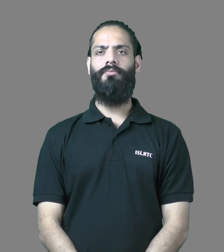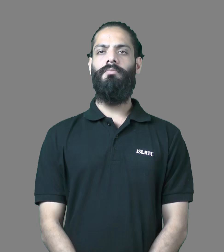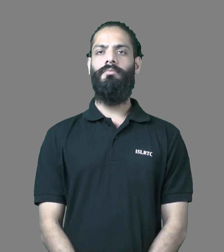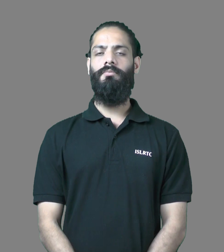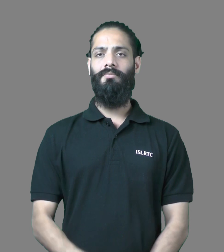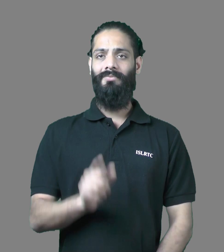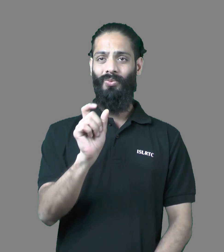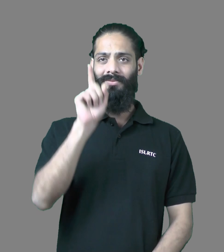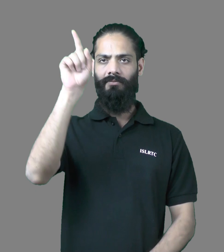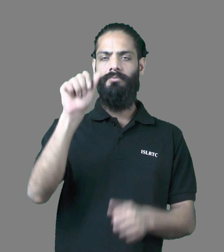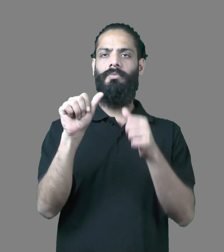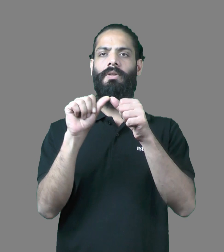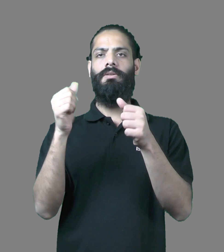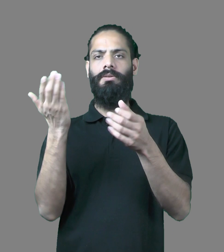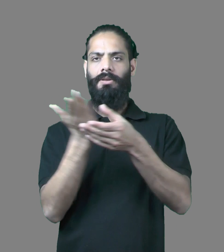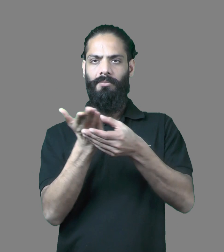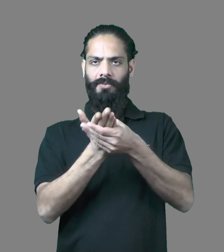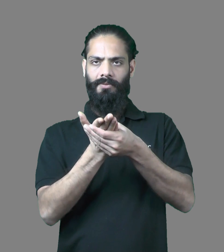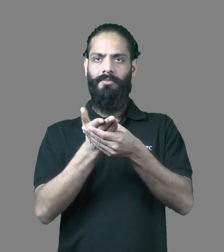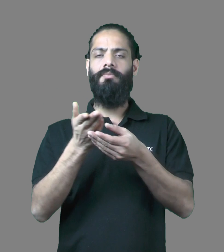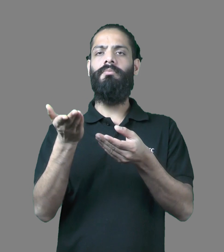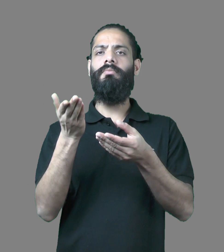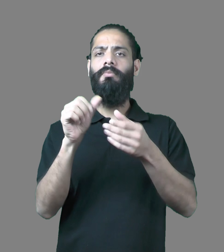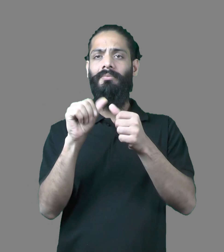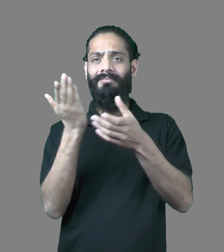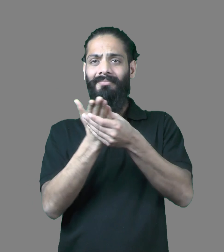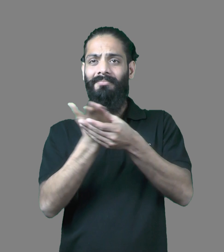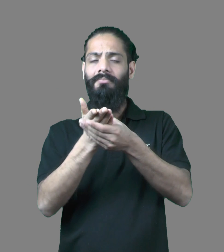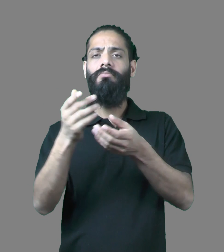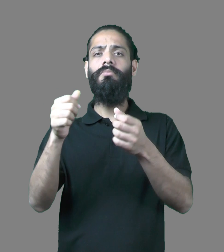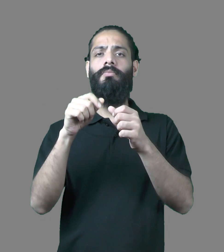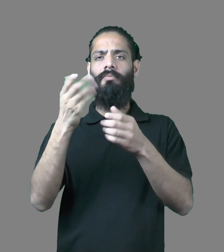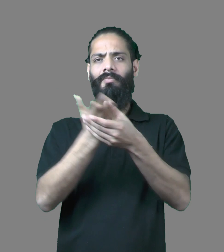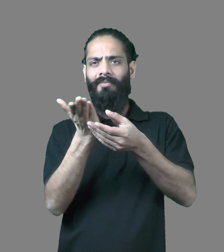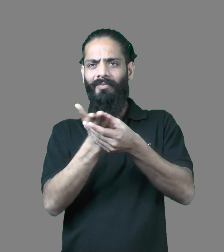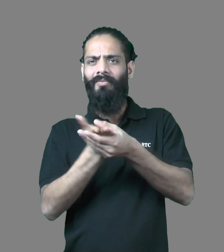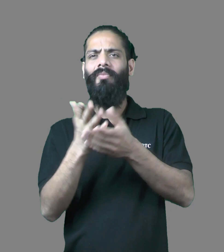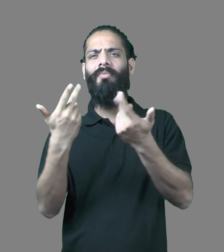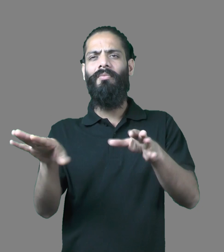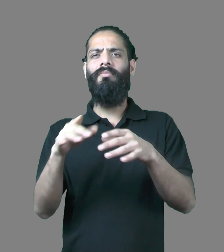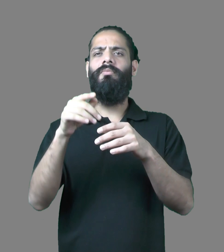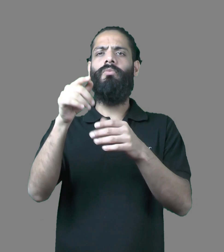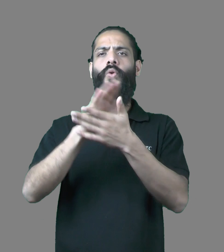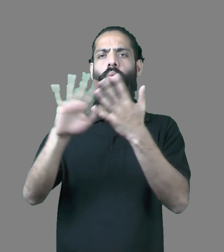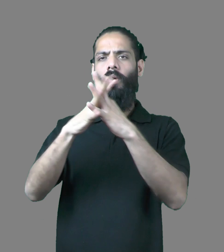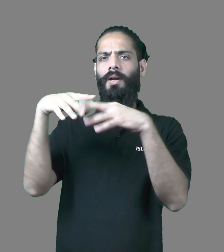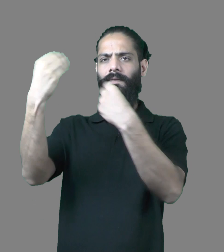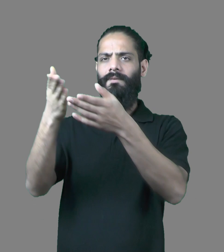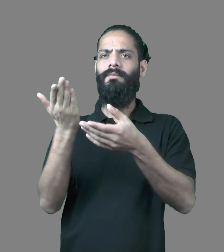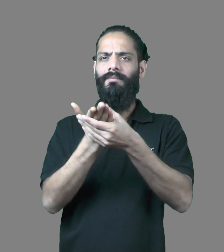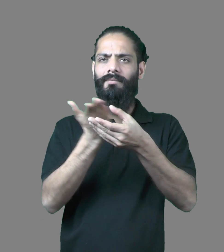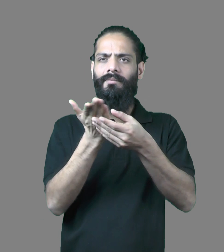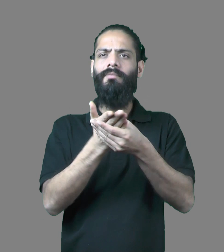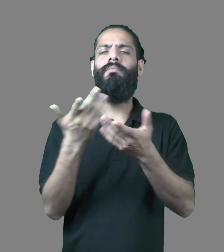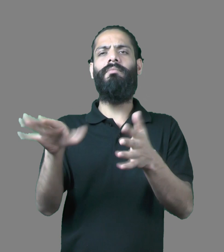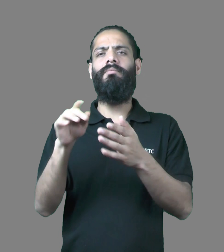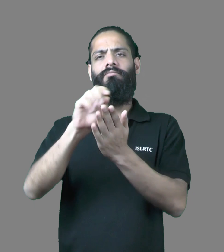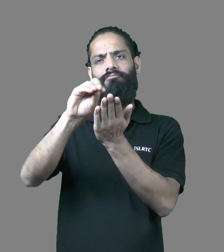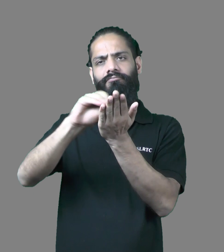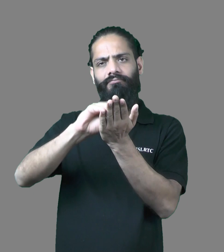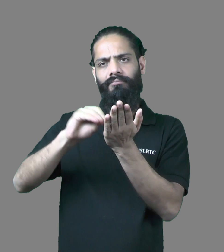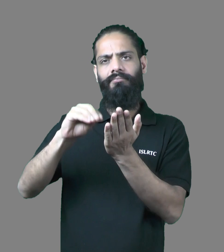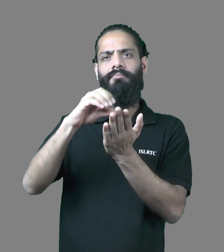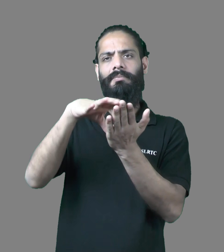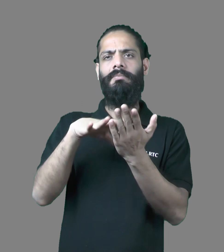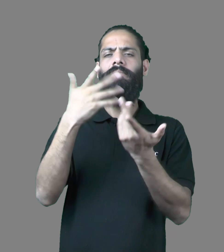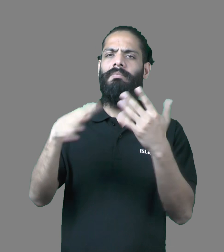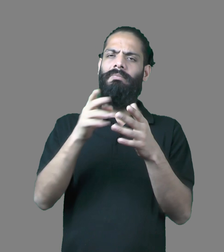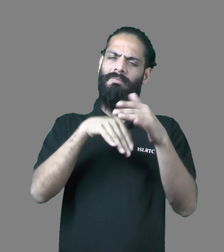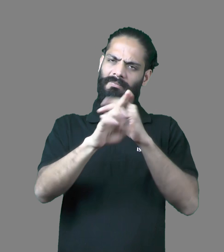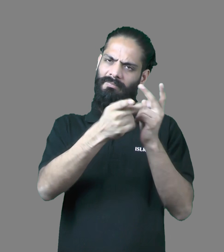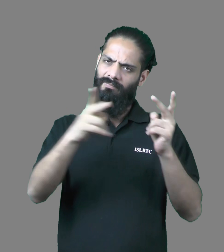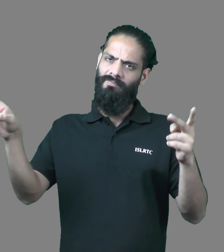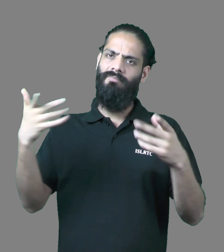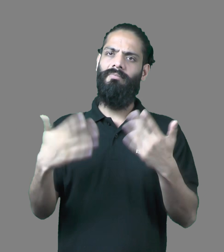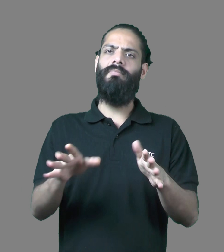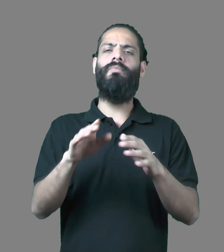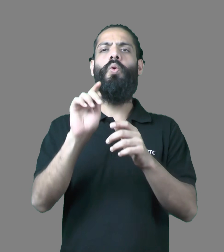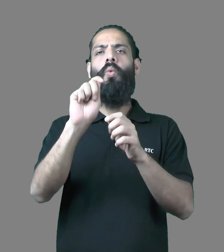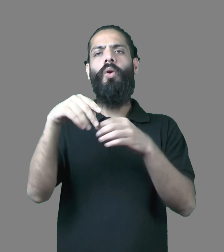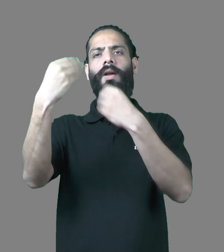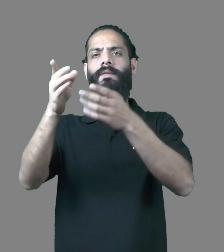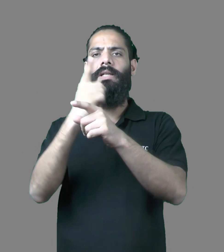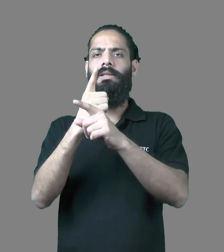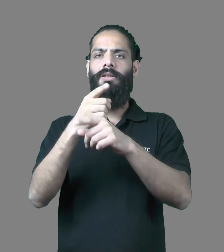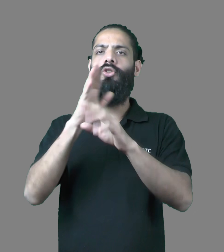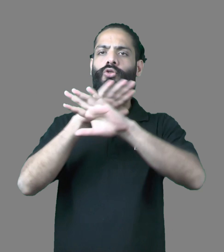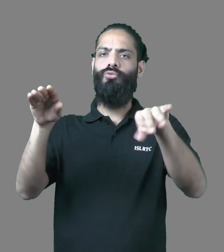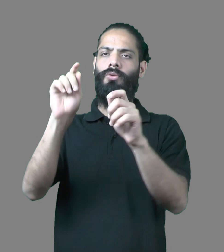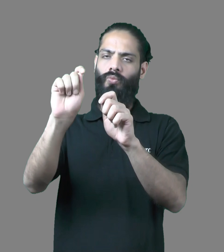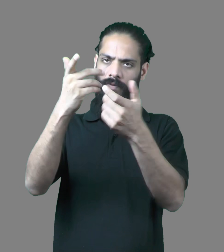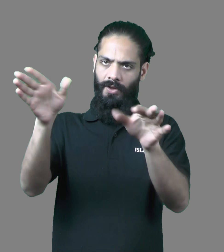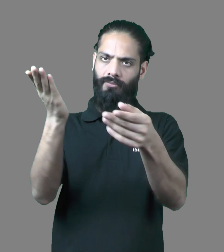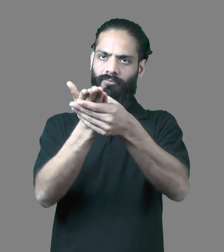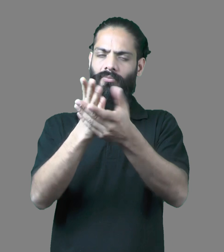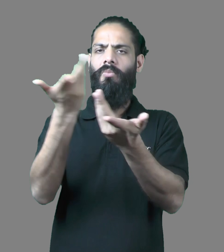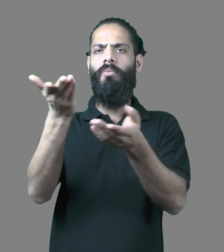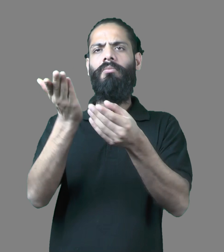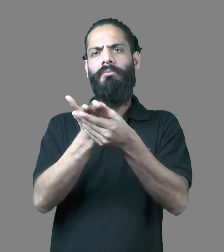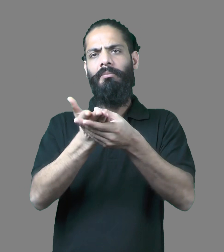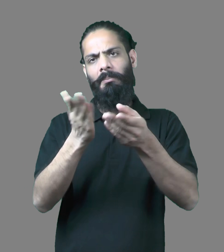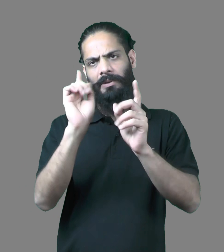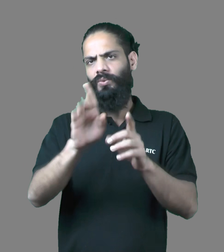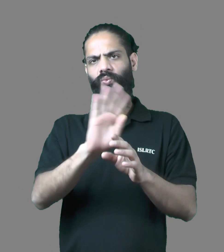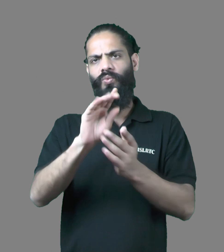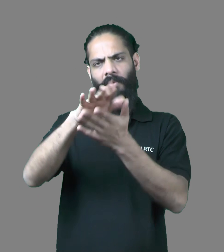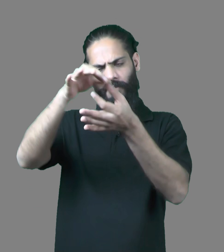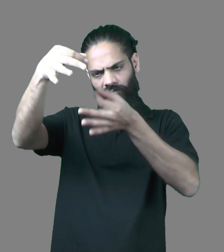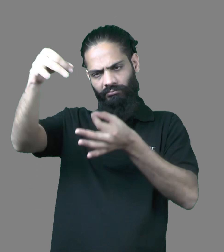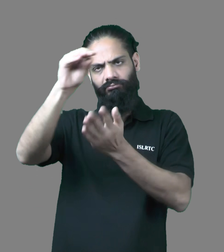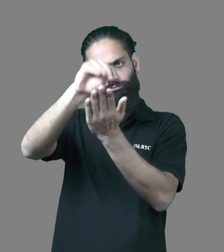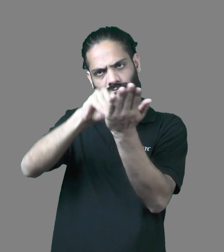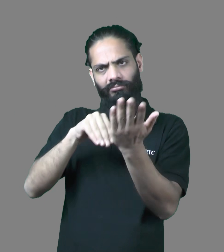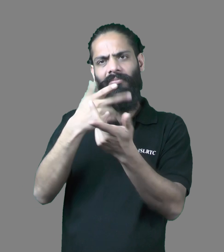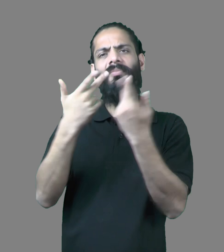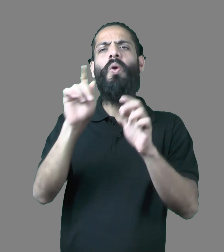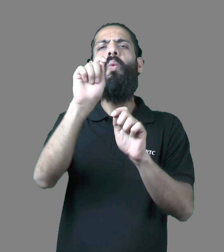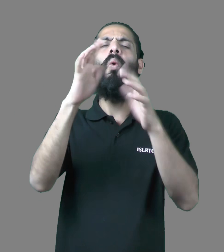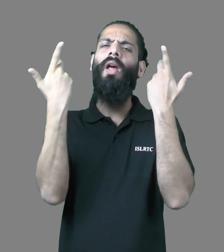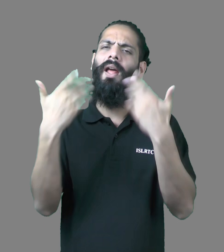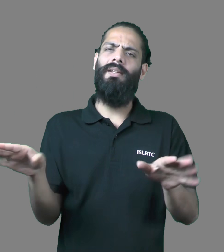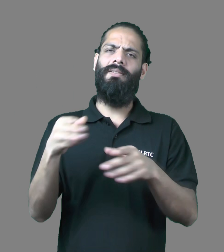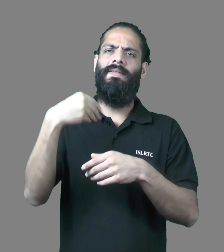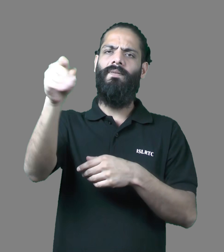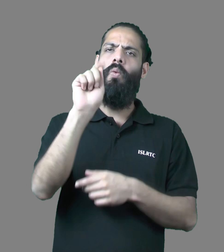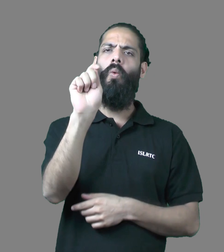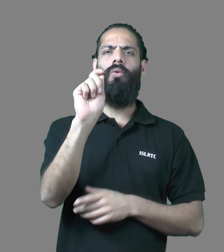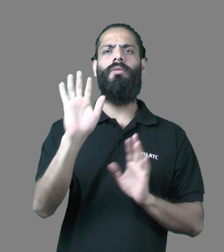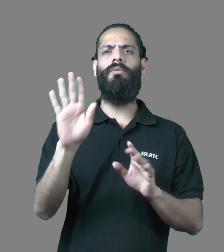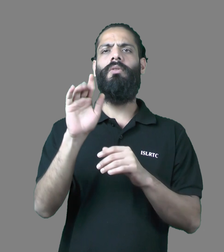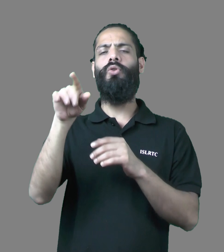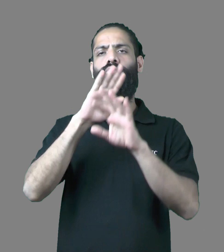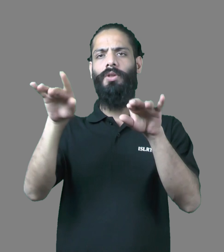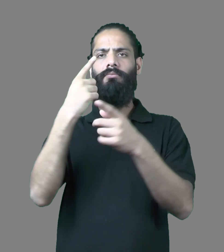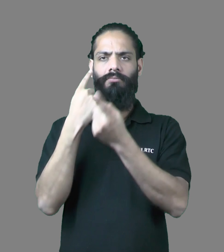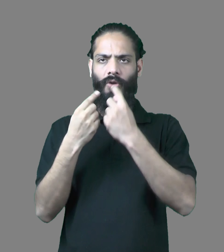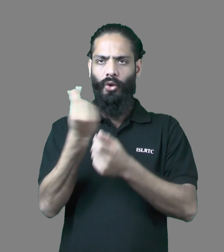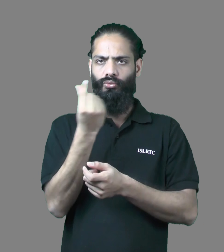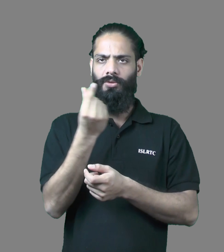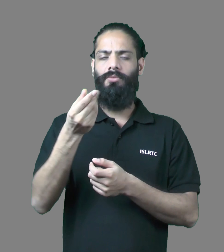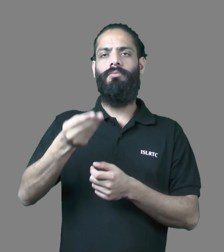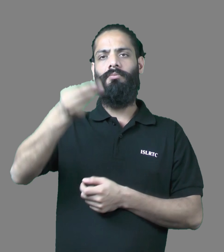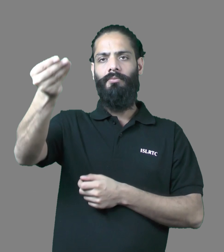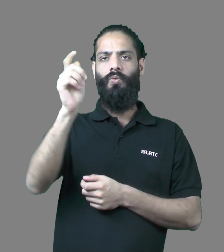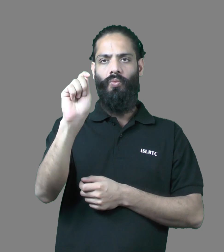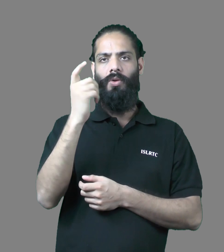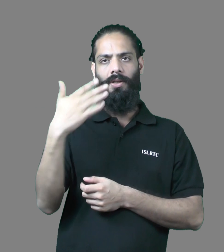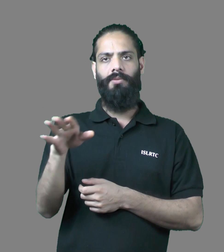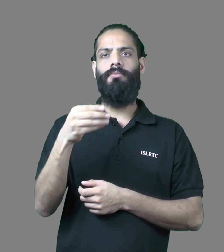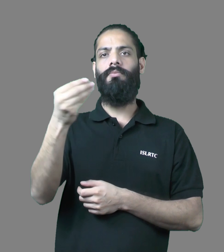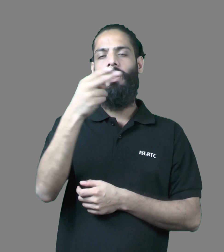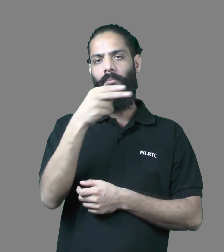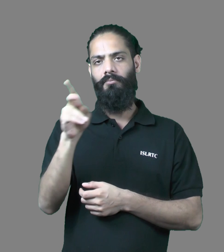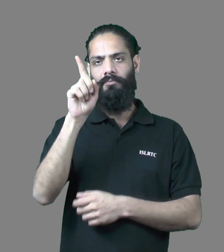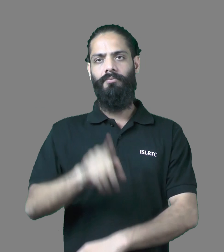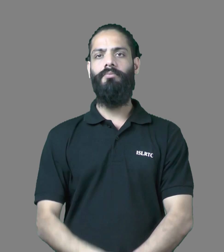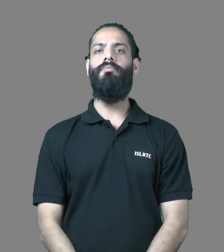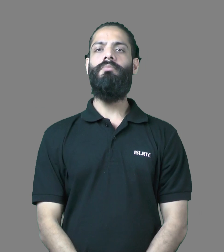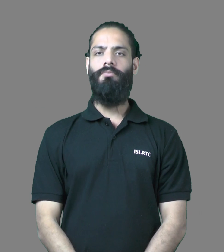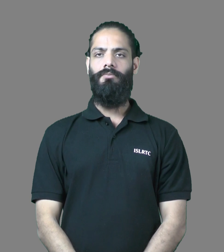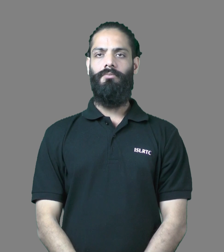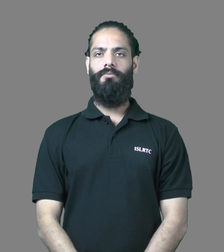Assignment